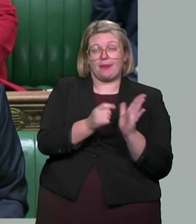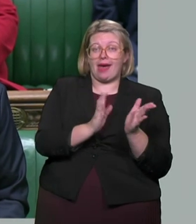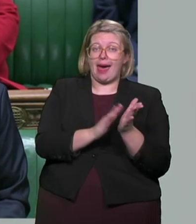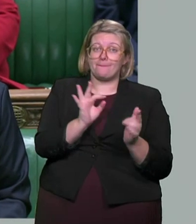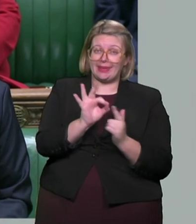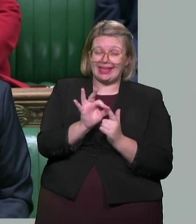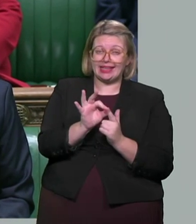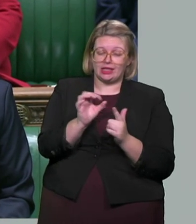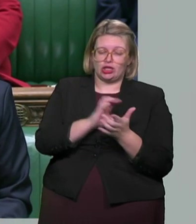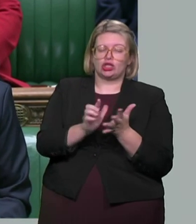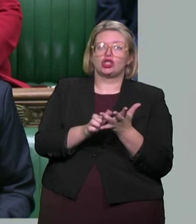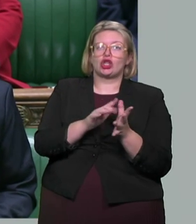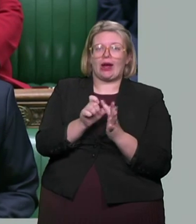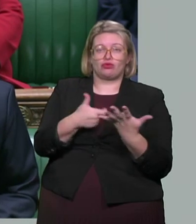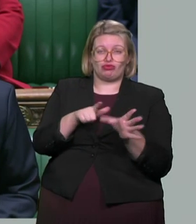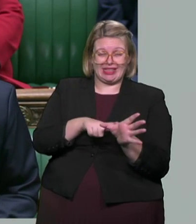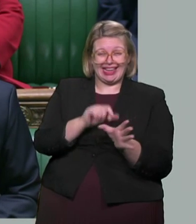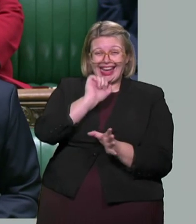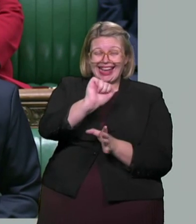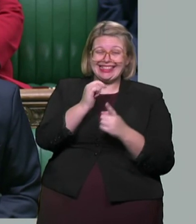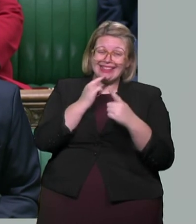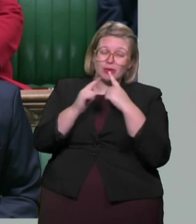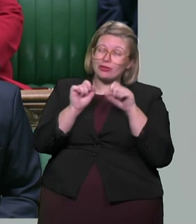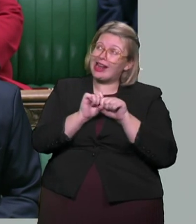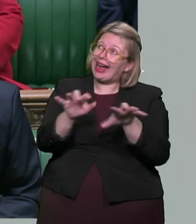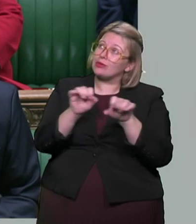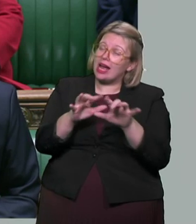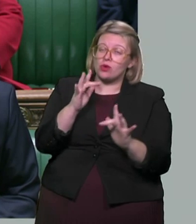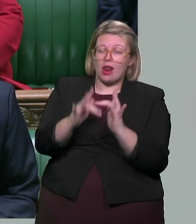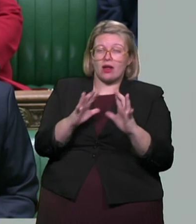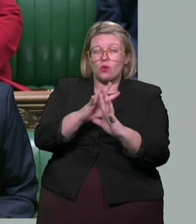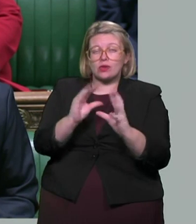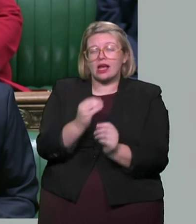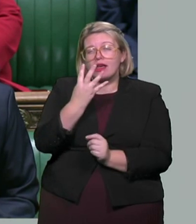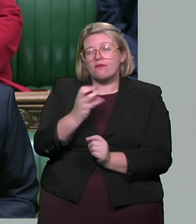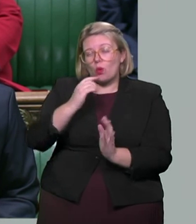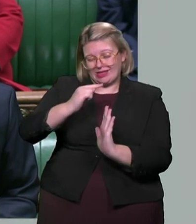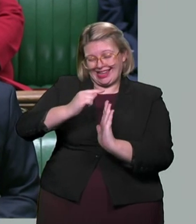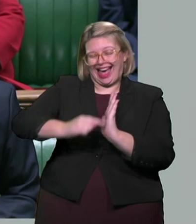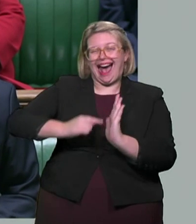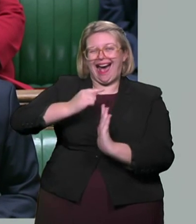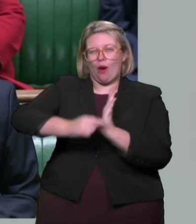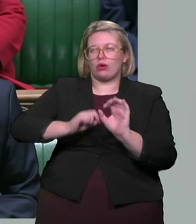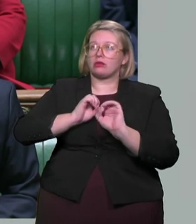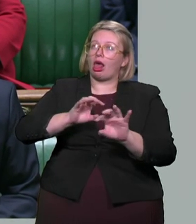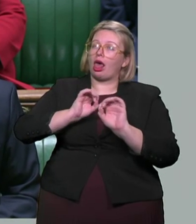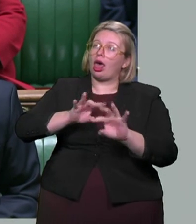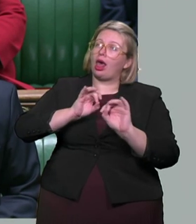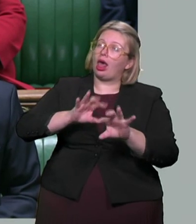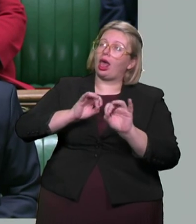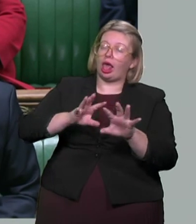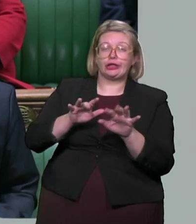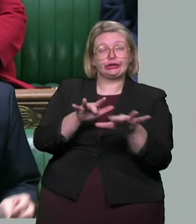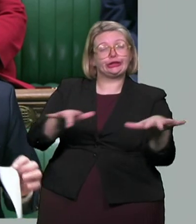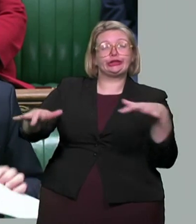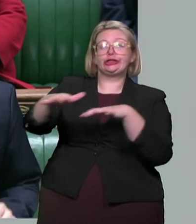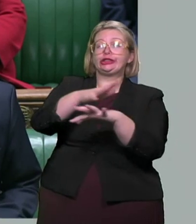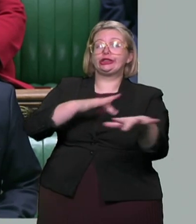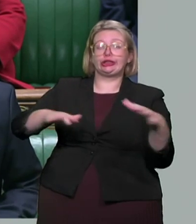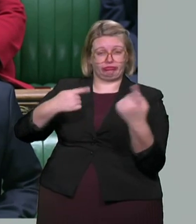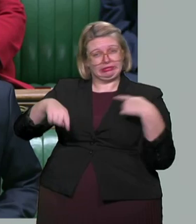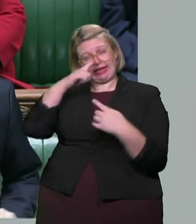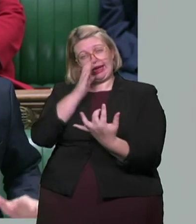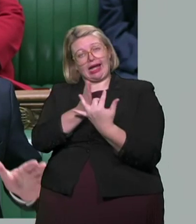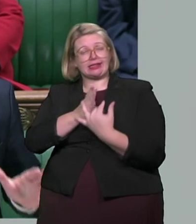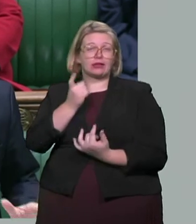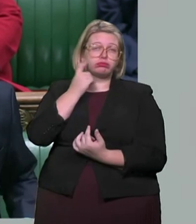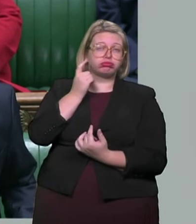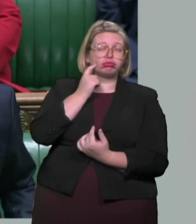The Prime Minister and the Government could stop this by making it clear that directors of companies are criminally liable for failing to tackle this type of material on their sites.